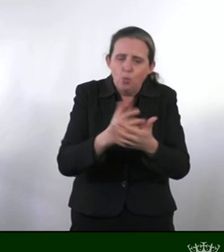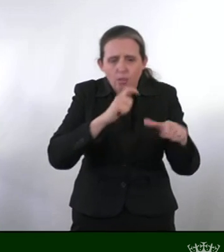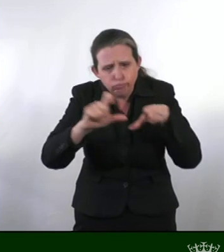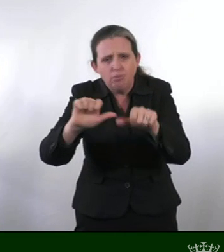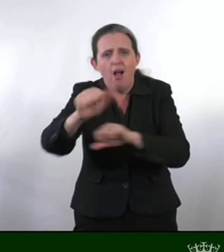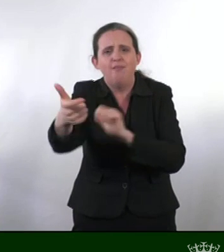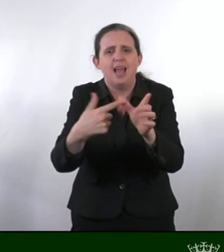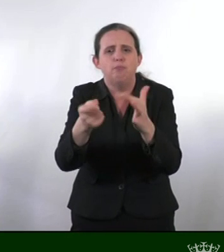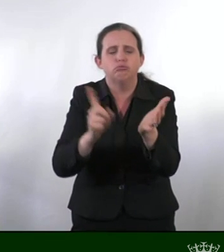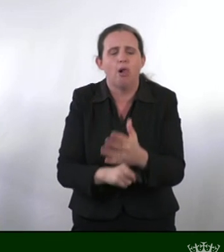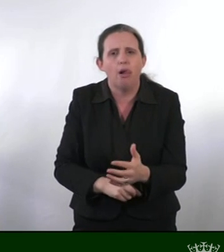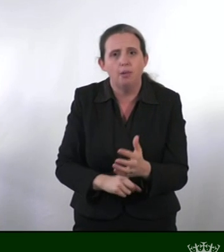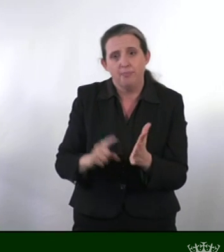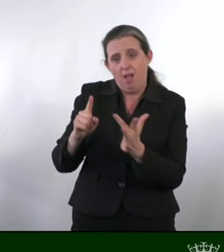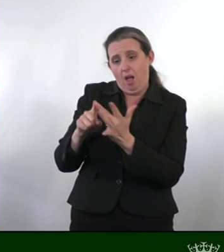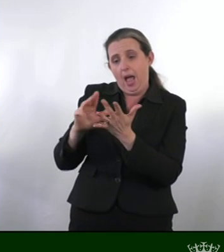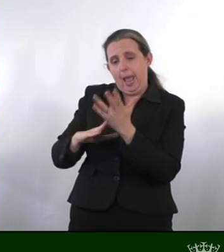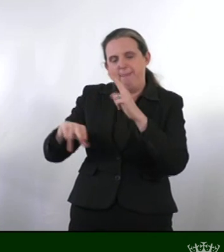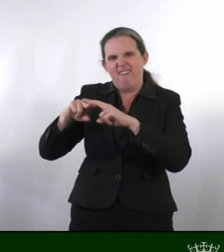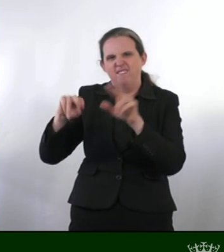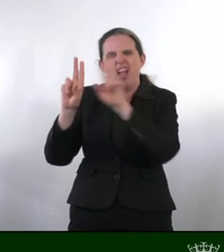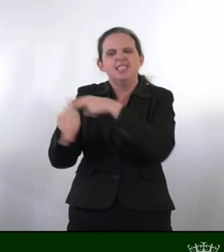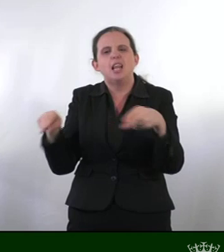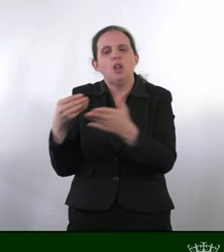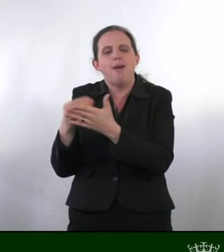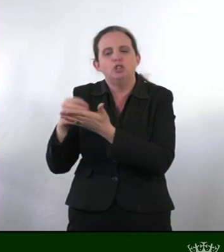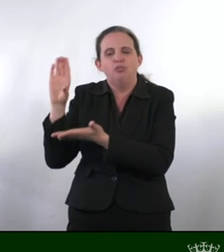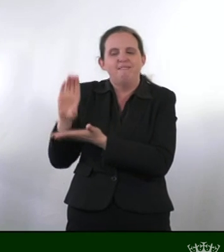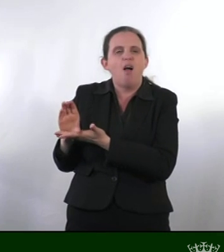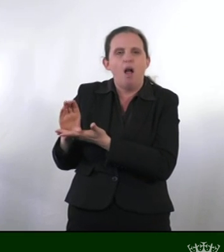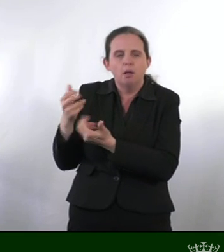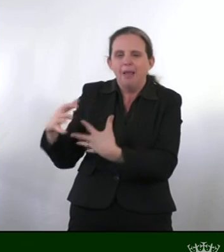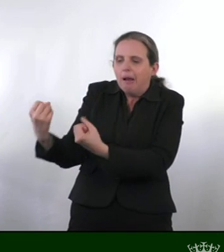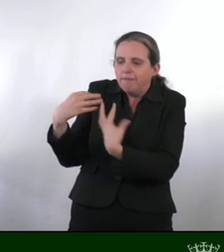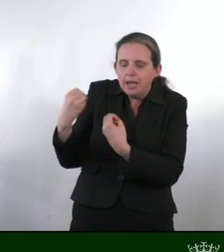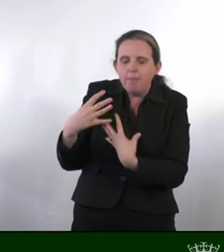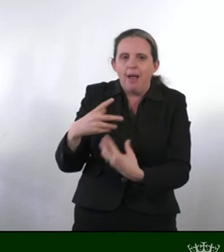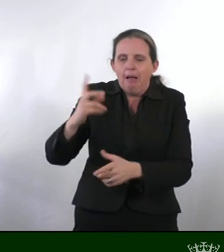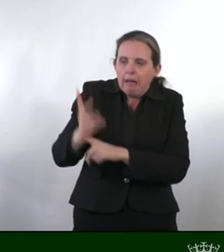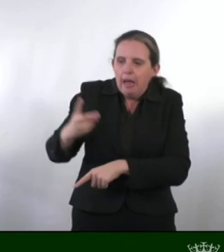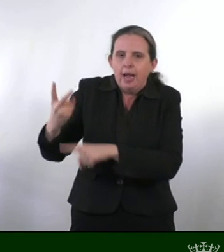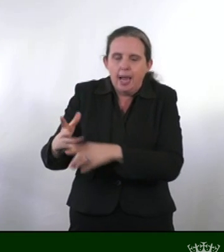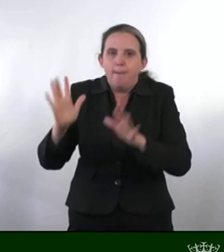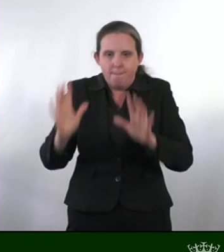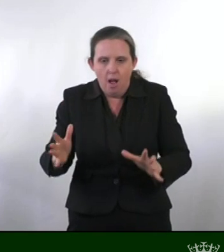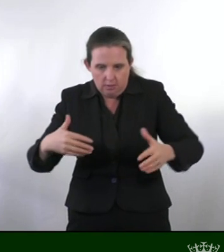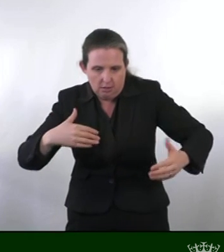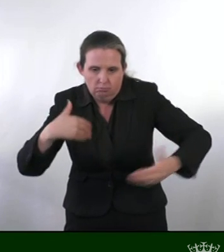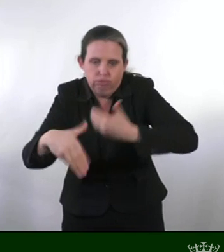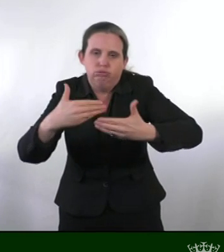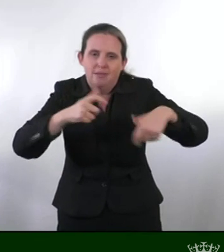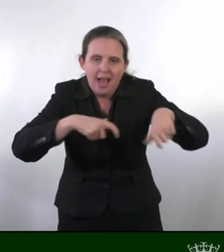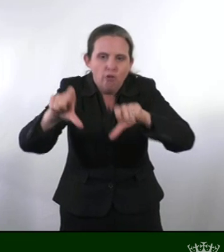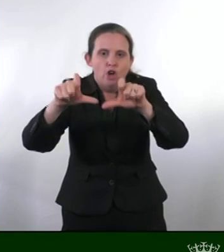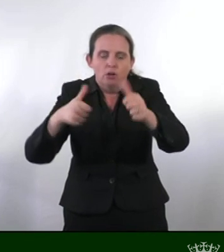The IMF has made it clear time and again that now would be the worst time to slam on the brakes and put the car into reverse.